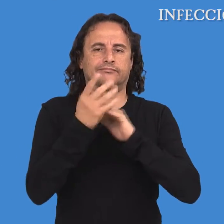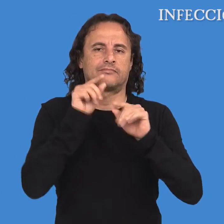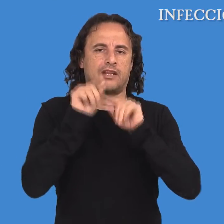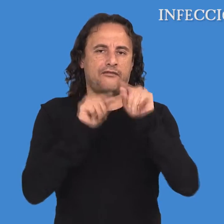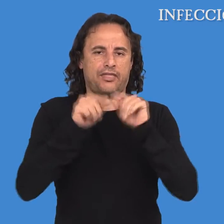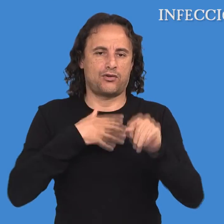virus